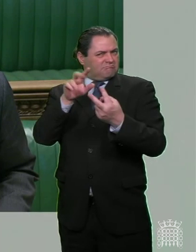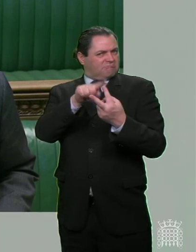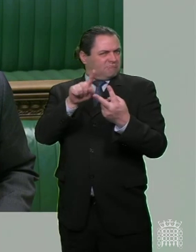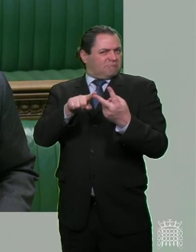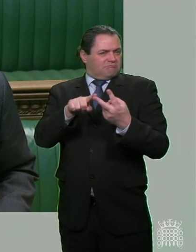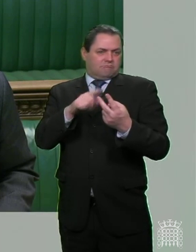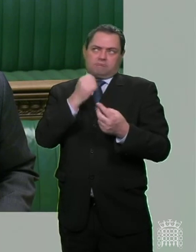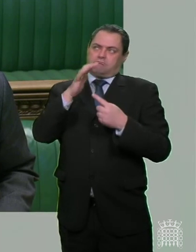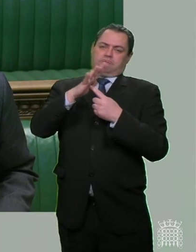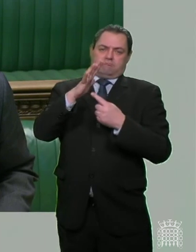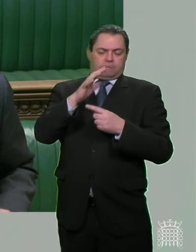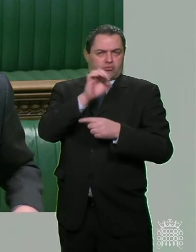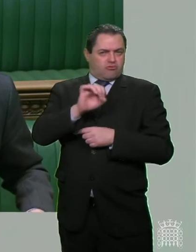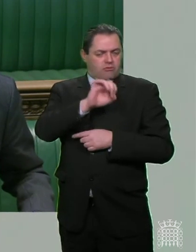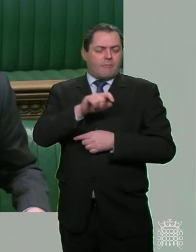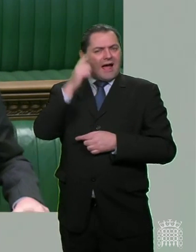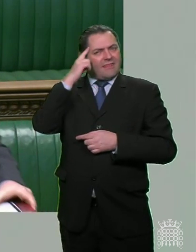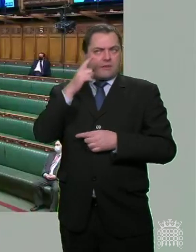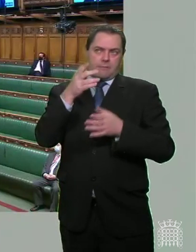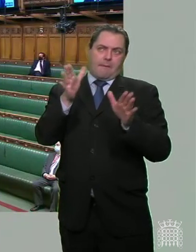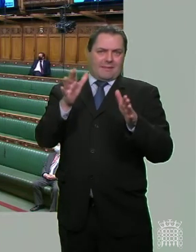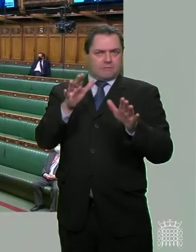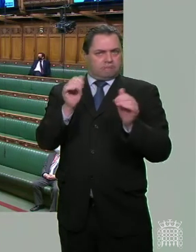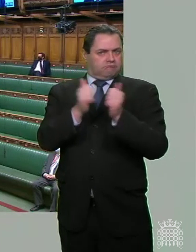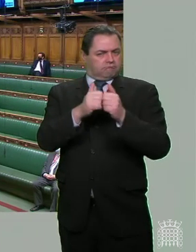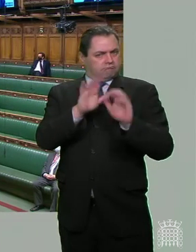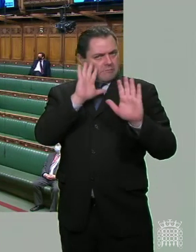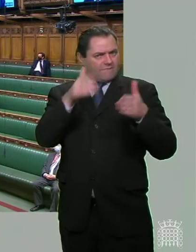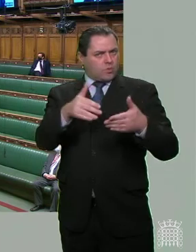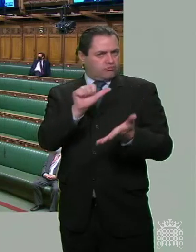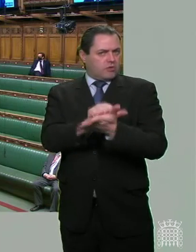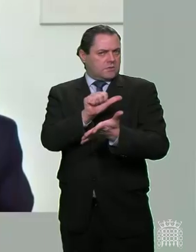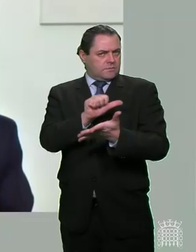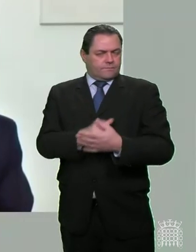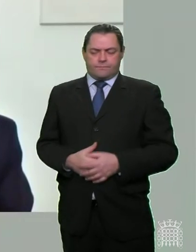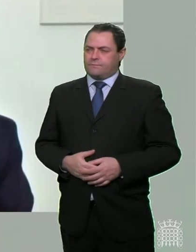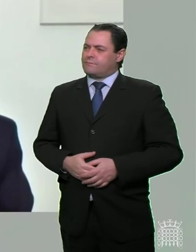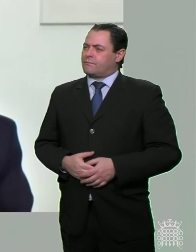That is where the minds of the public are fixed.